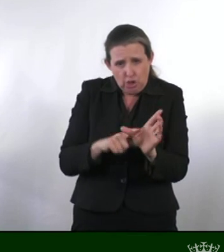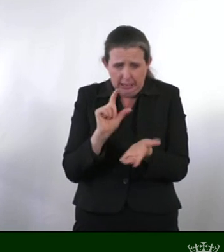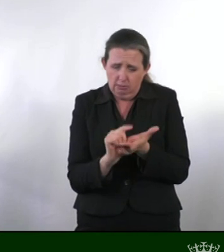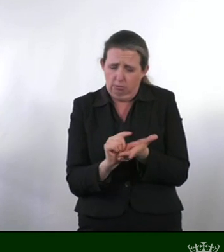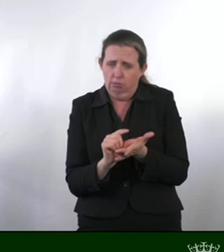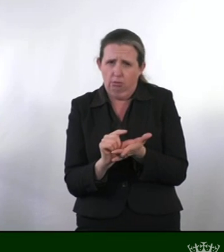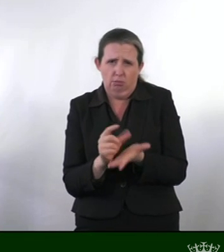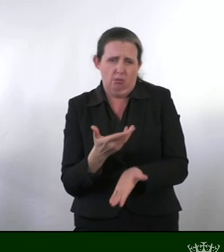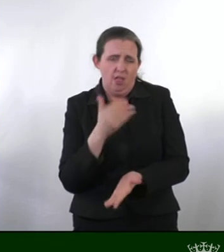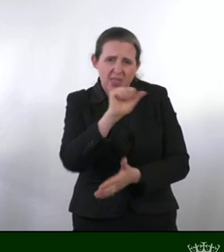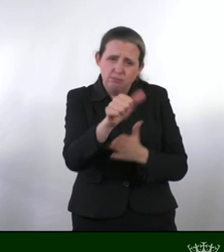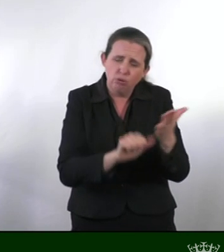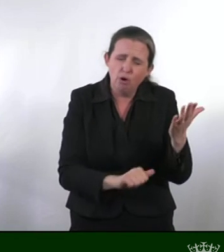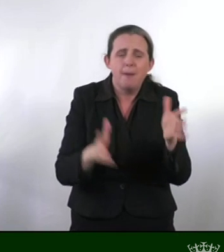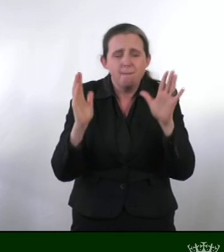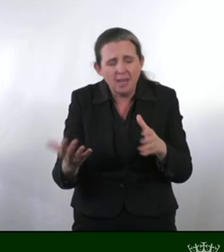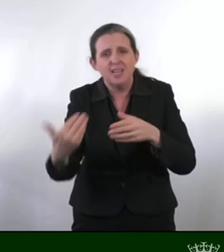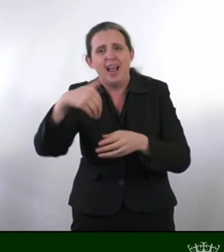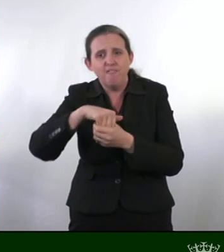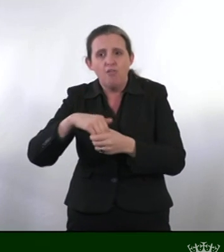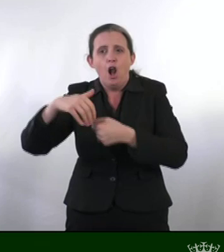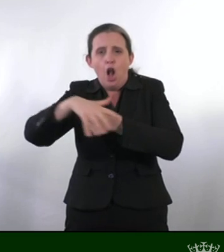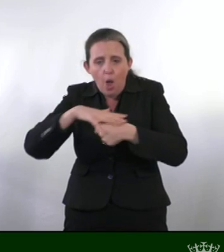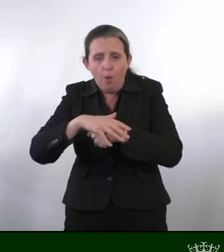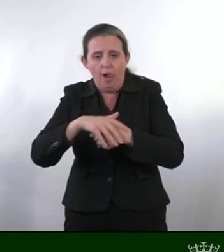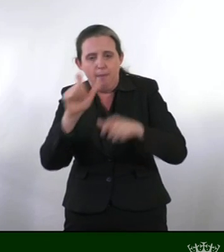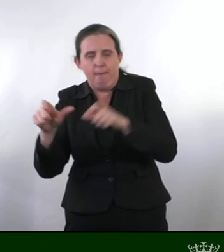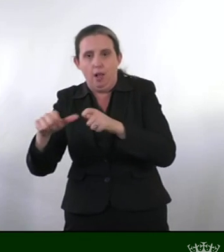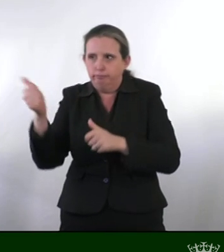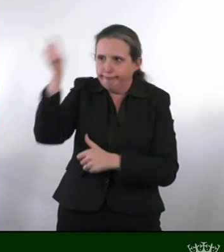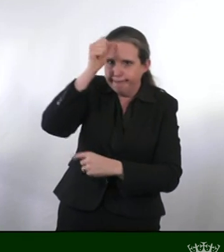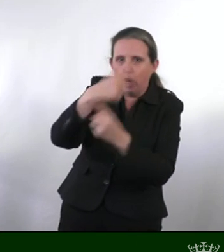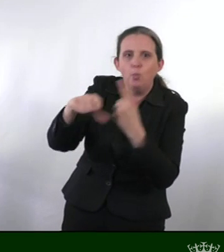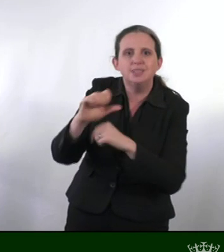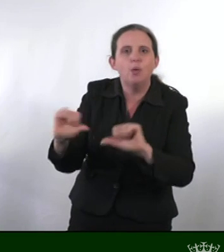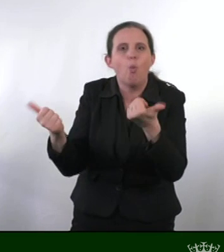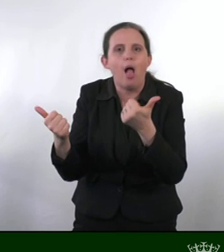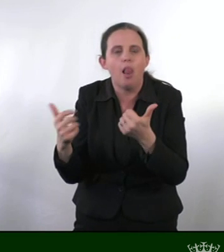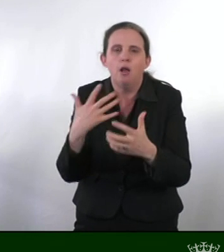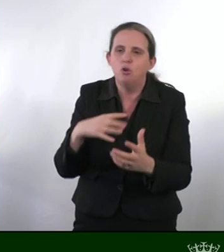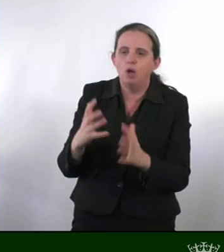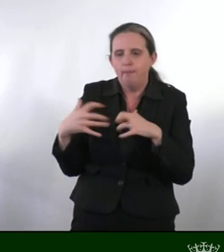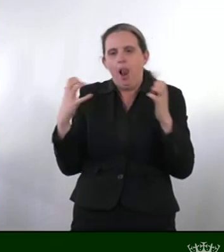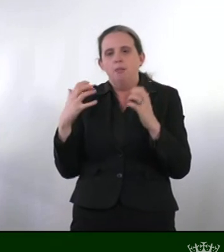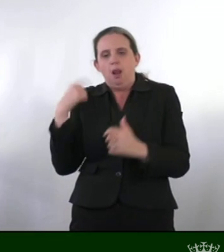And it must involve local actors who know their communities, not be imposed from Whitehall.